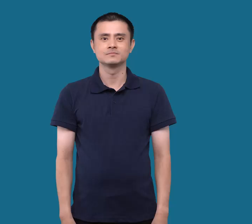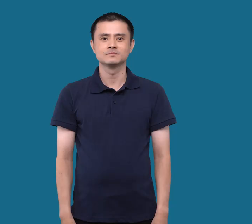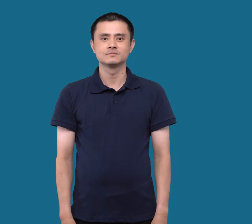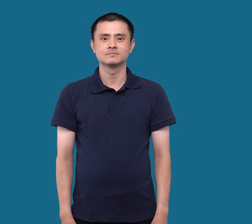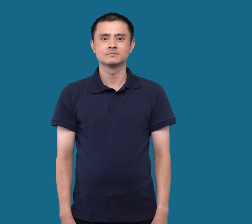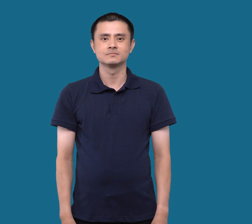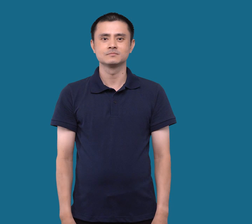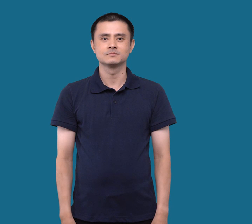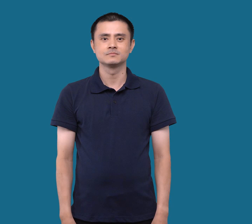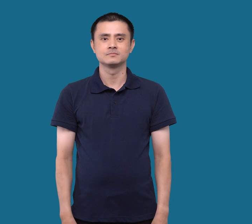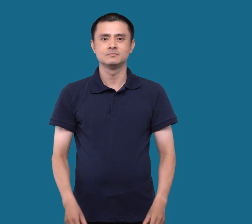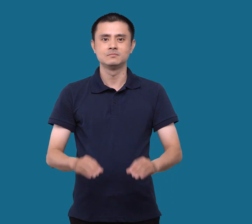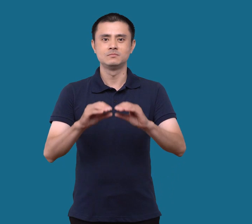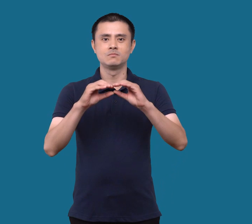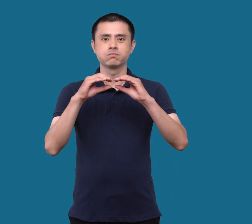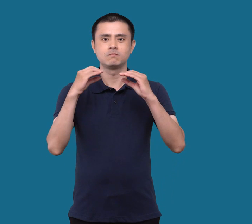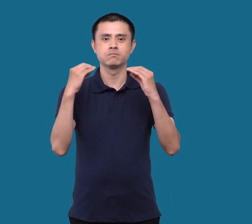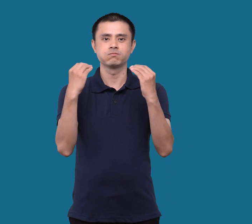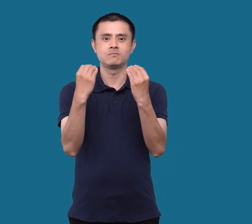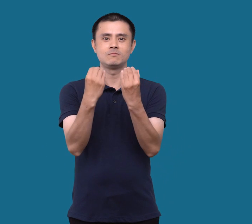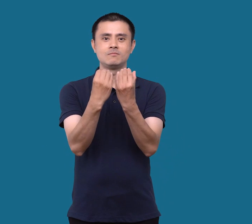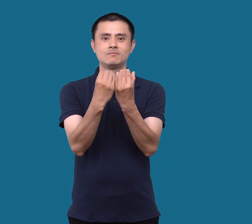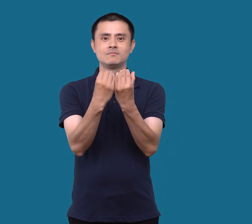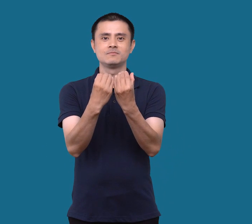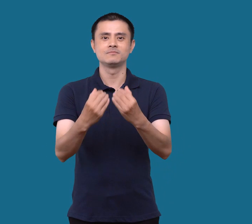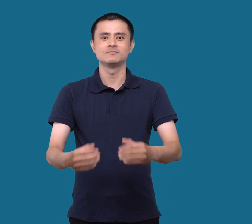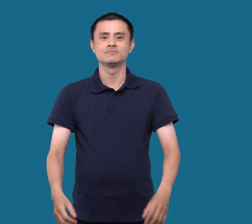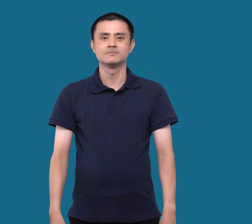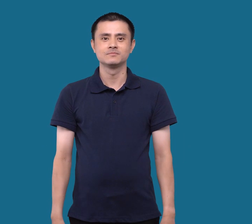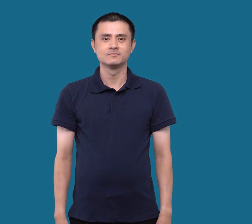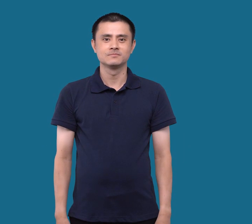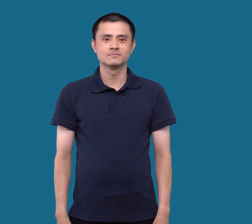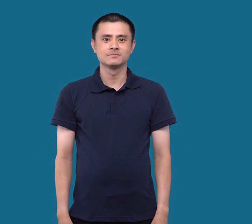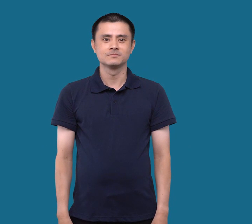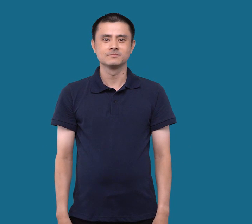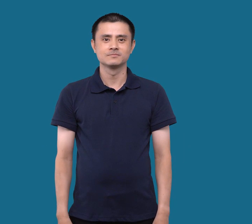bánh đúc